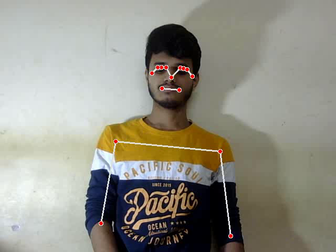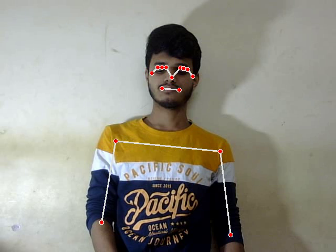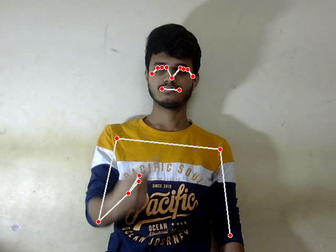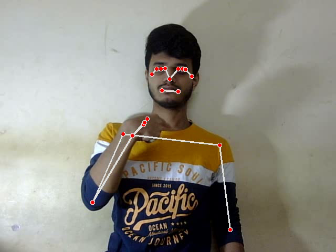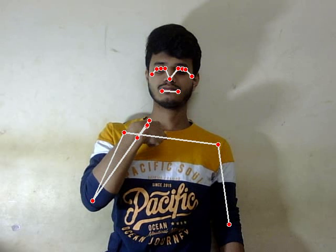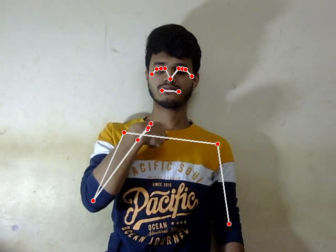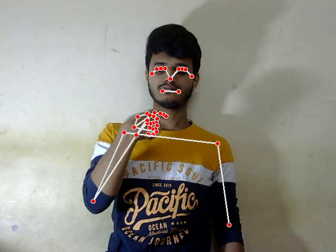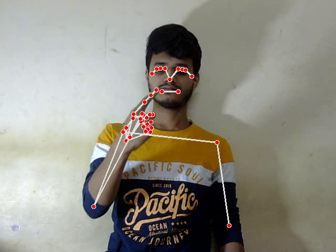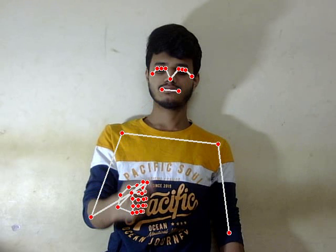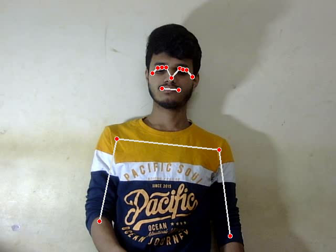I